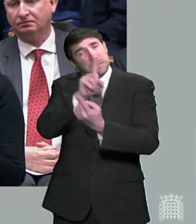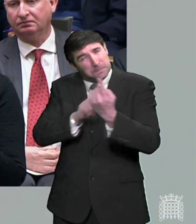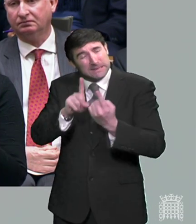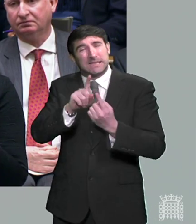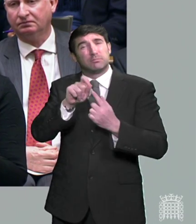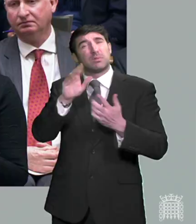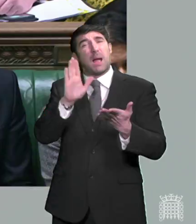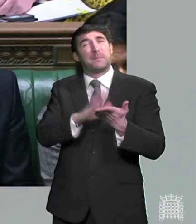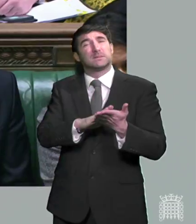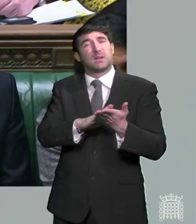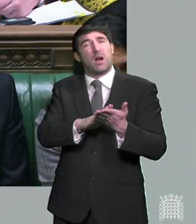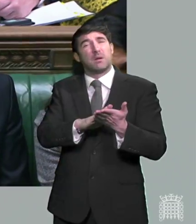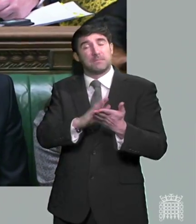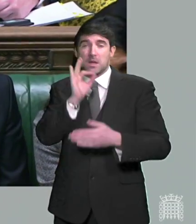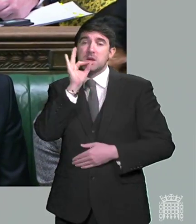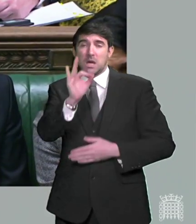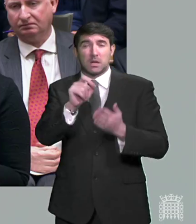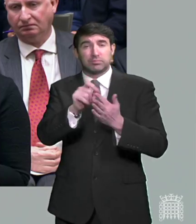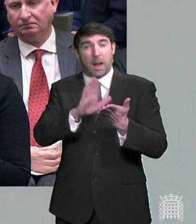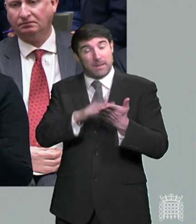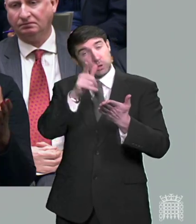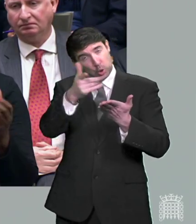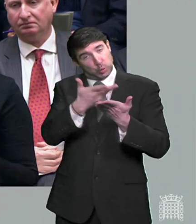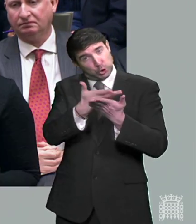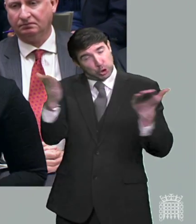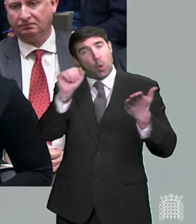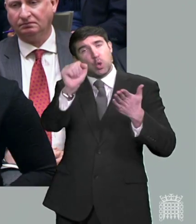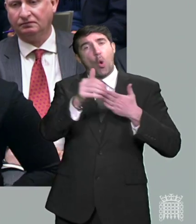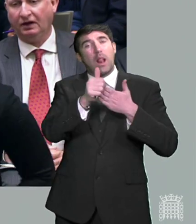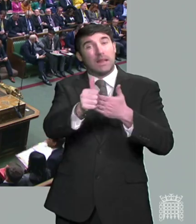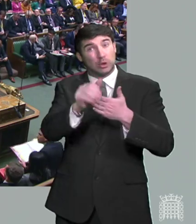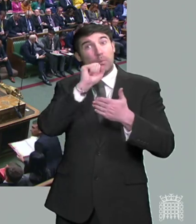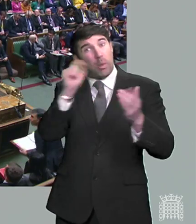Will the Prime Minister show leadership and meet the RCN?